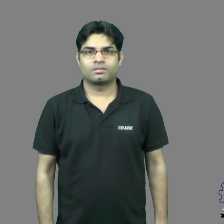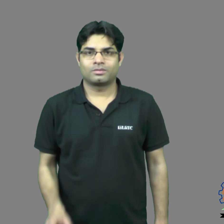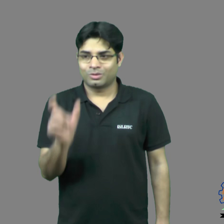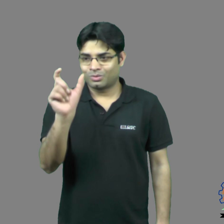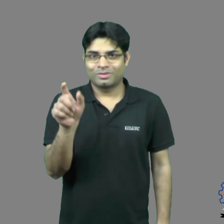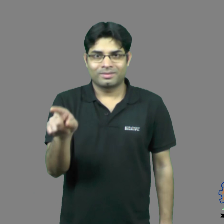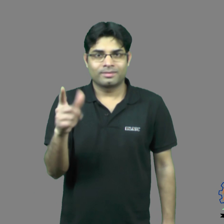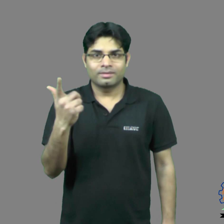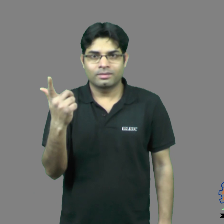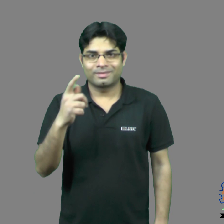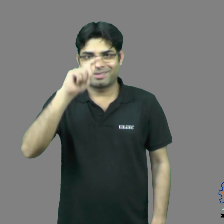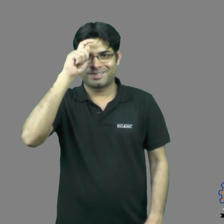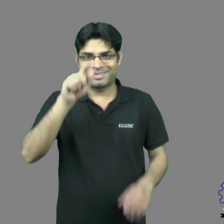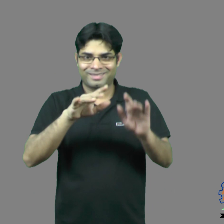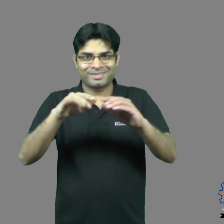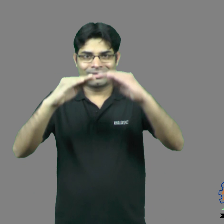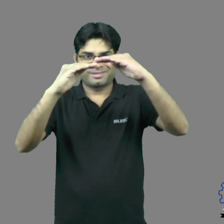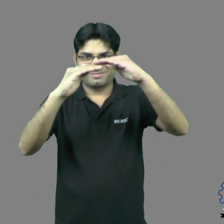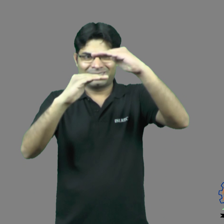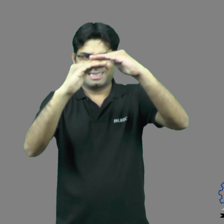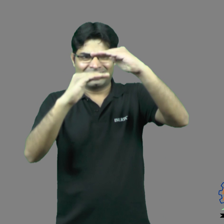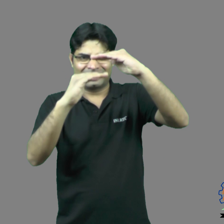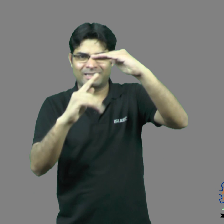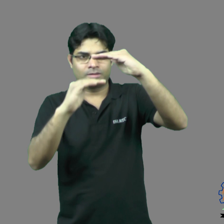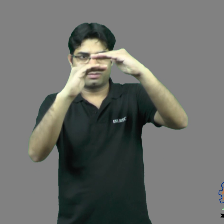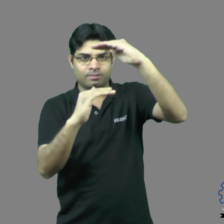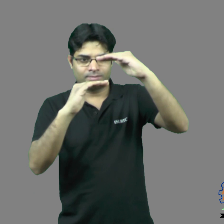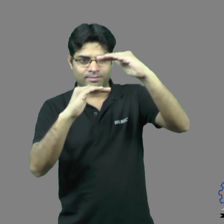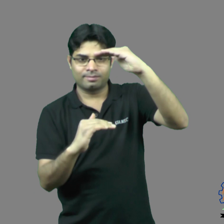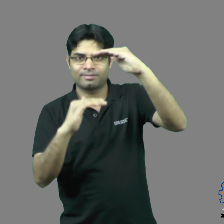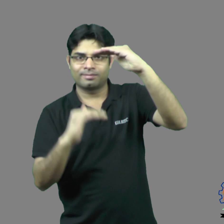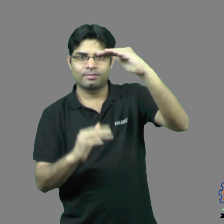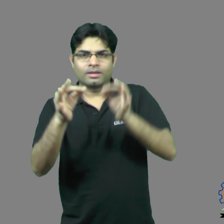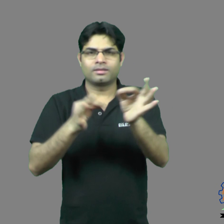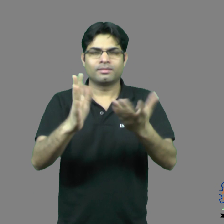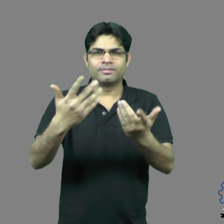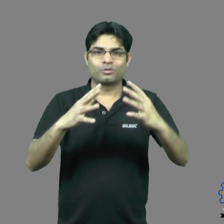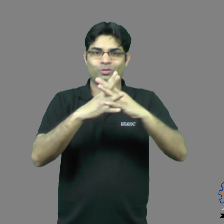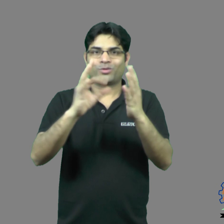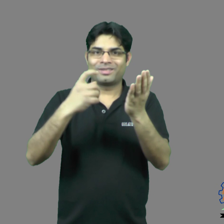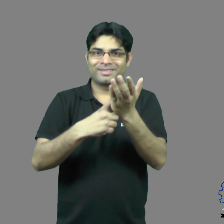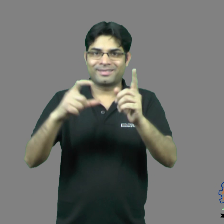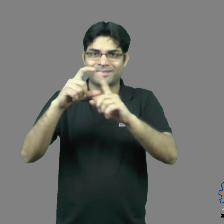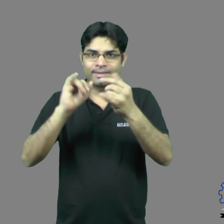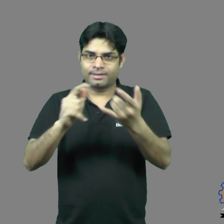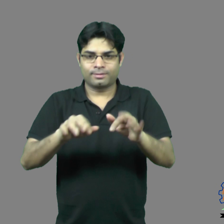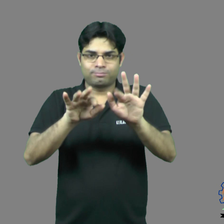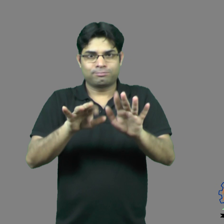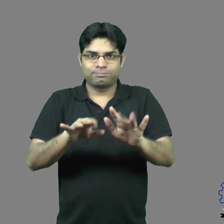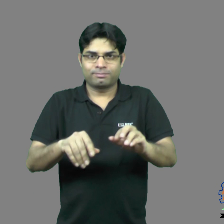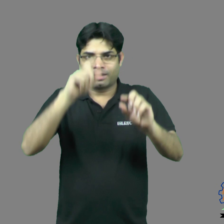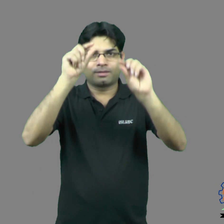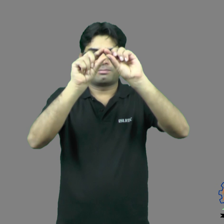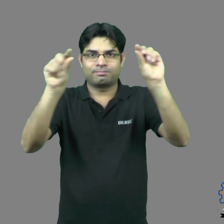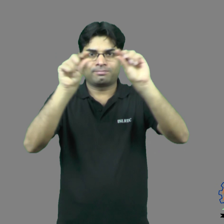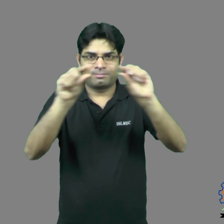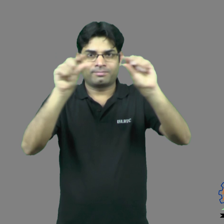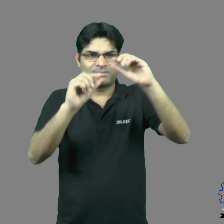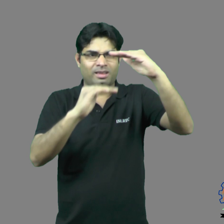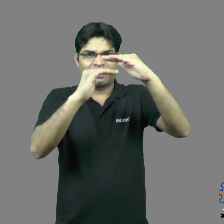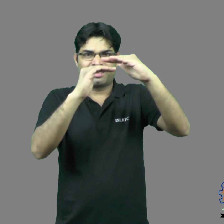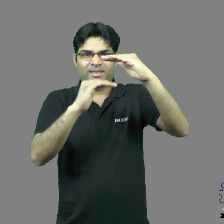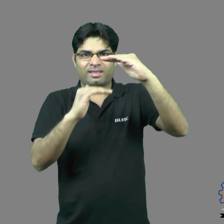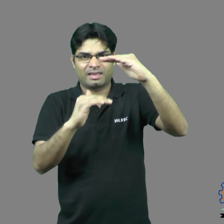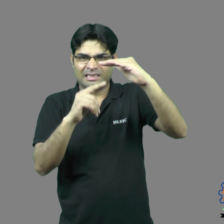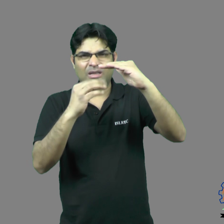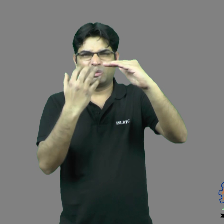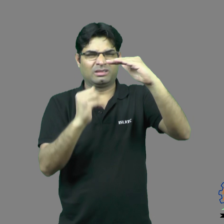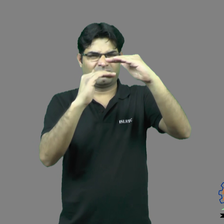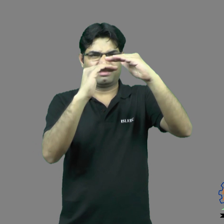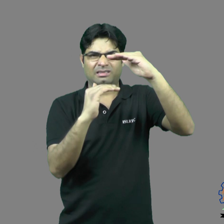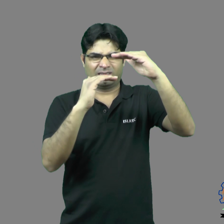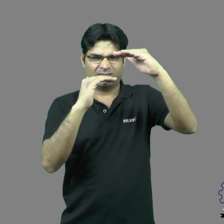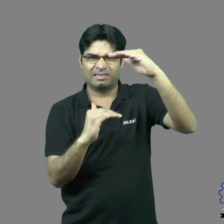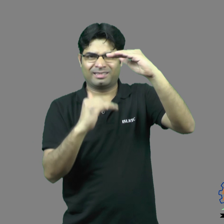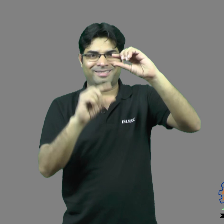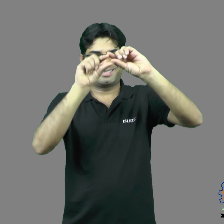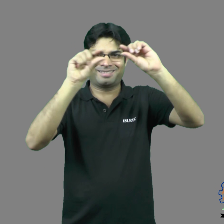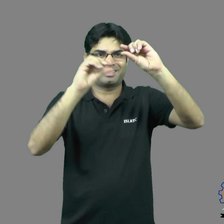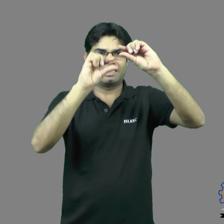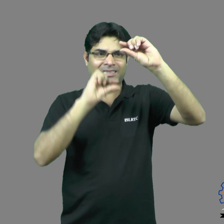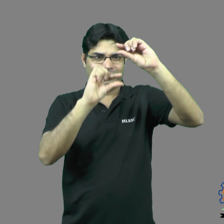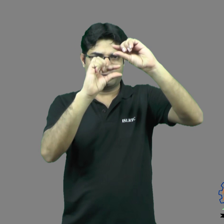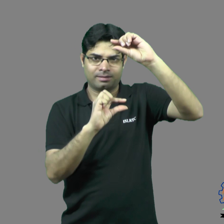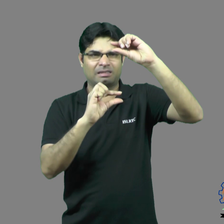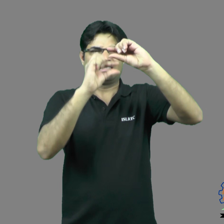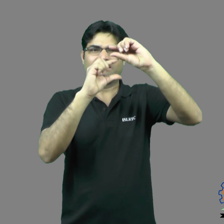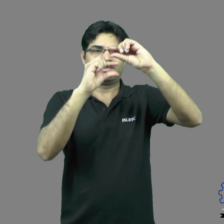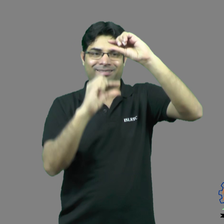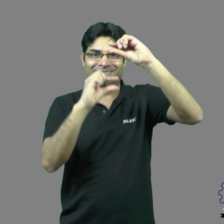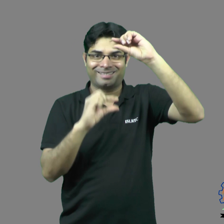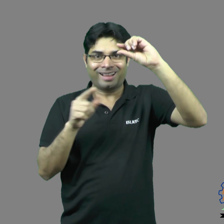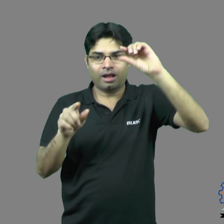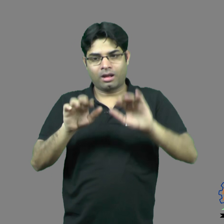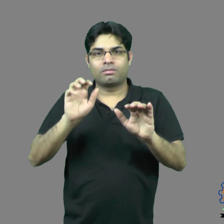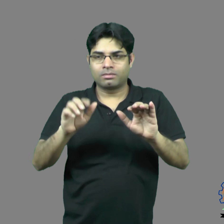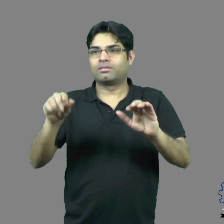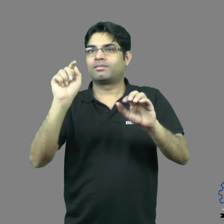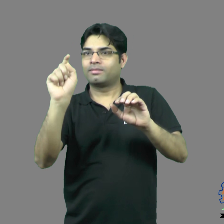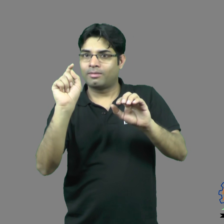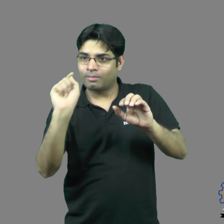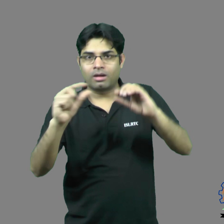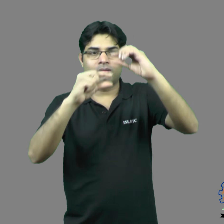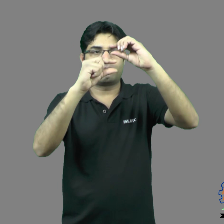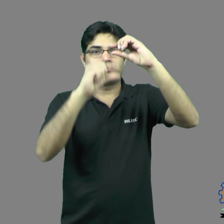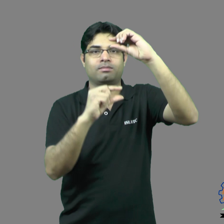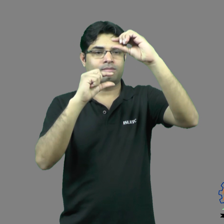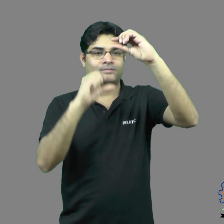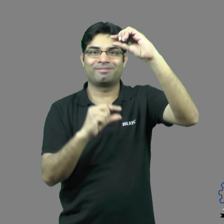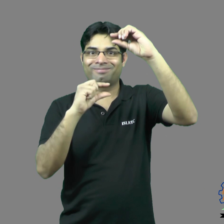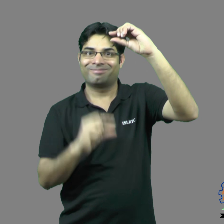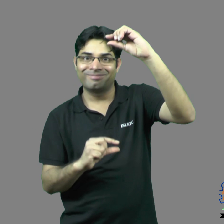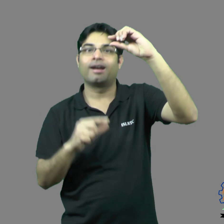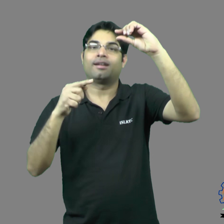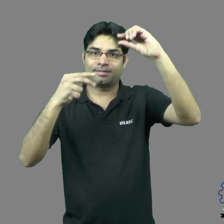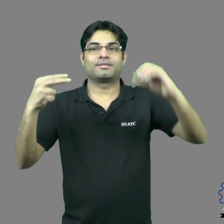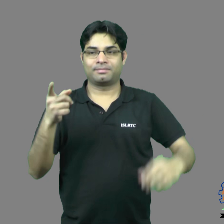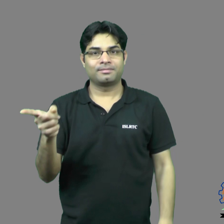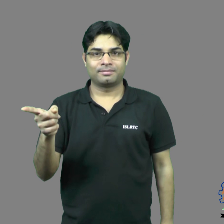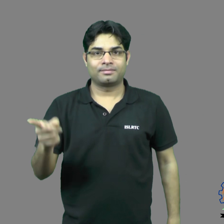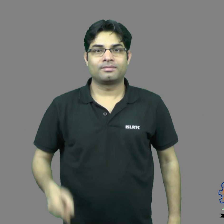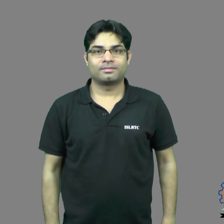Line Spacing